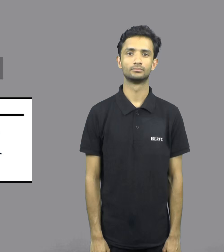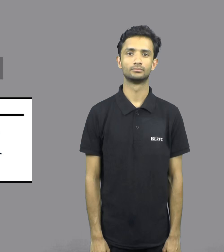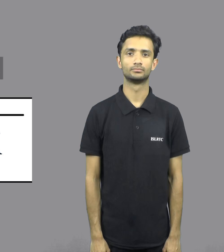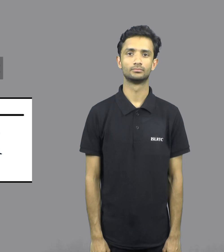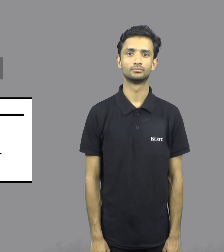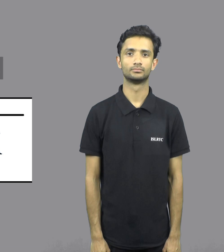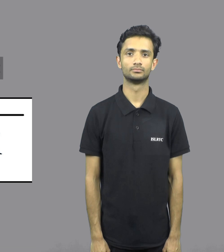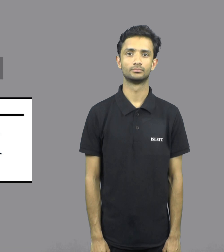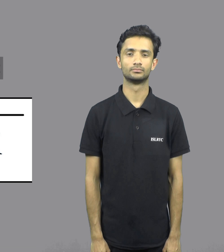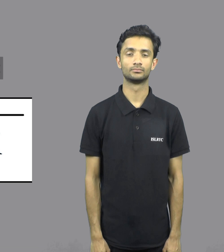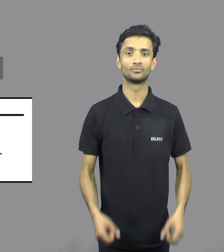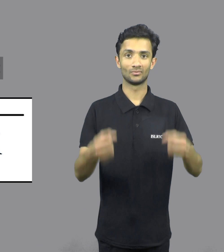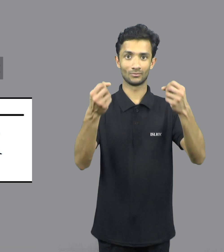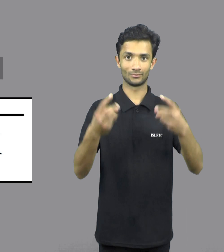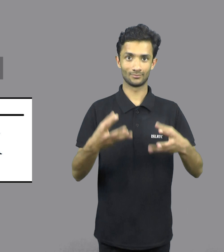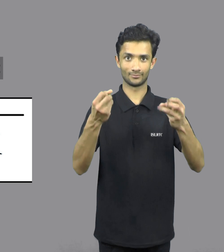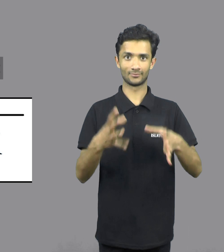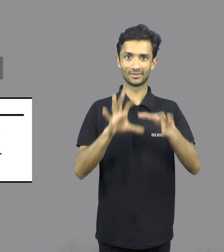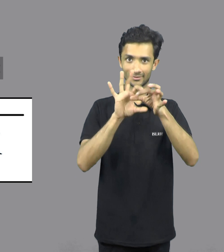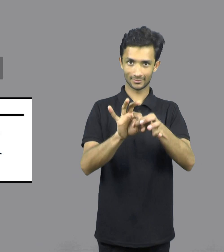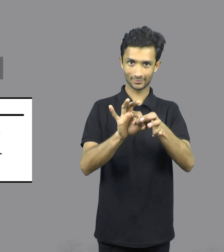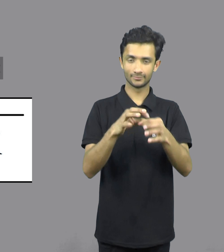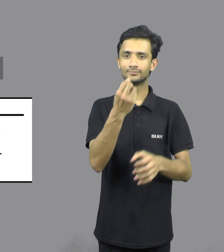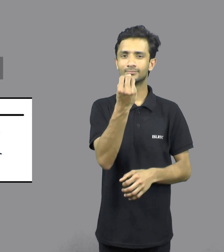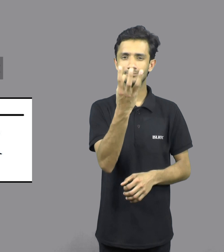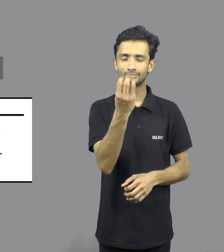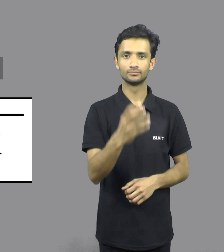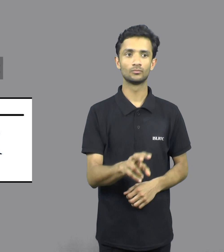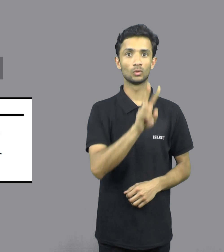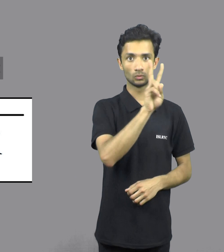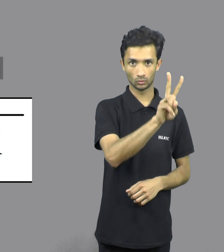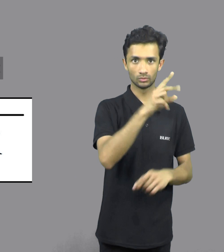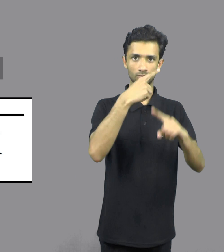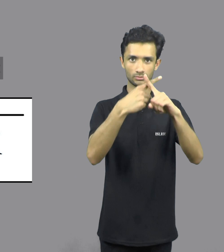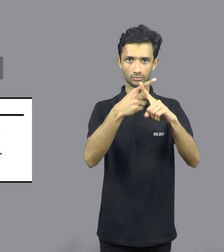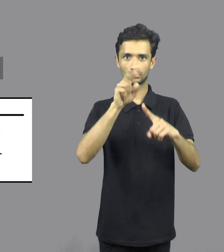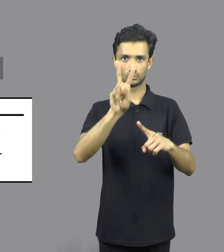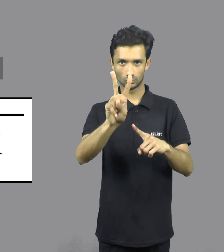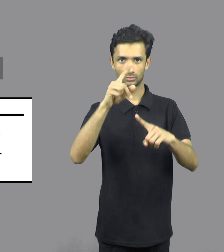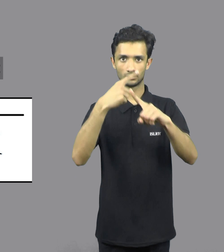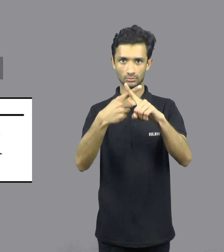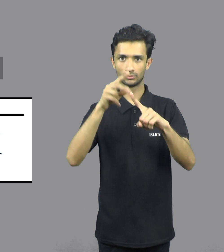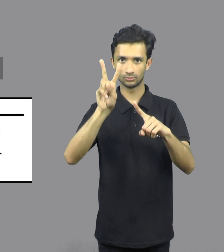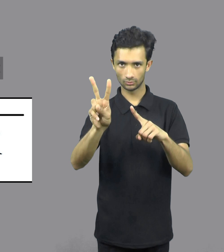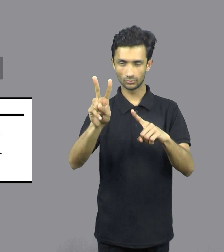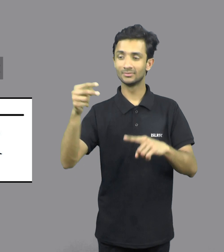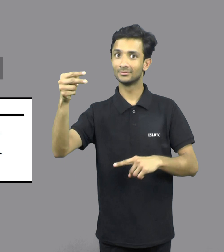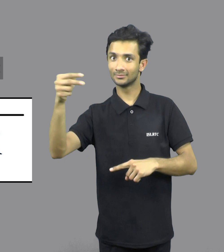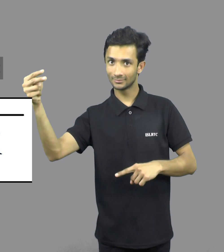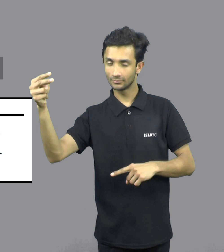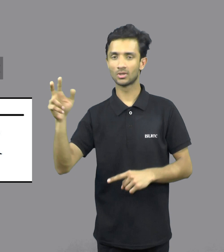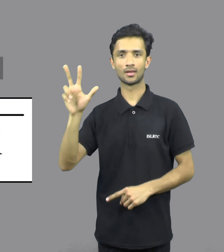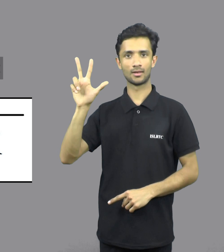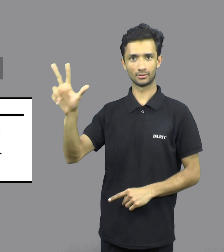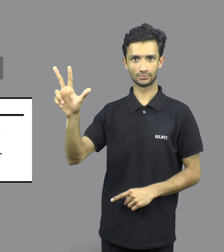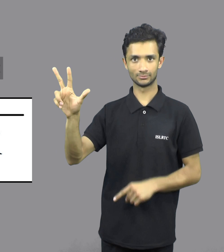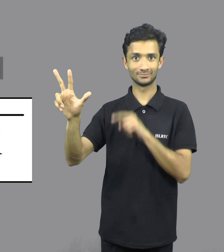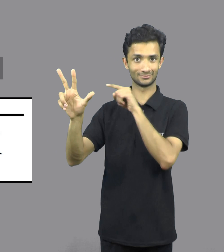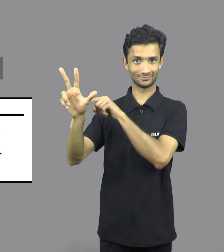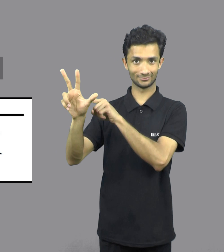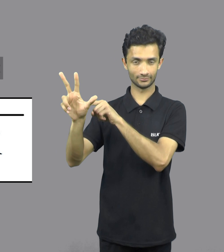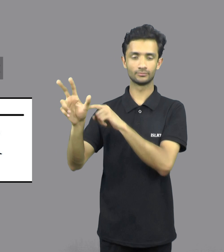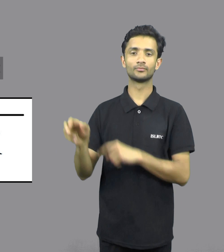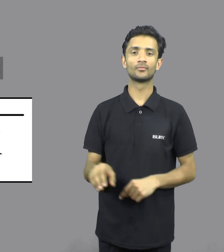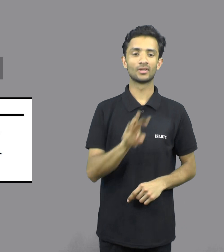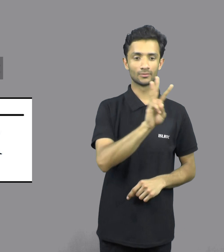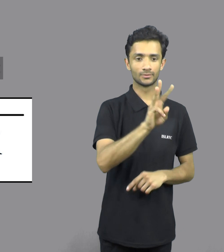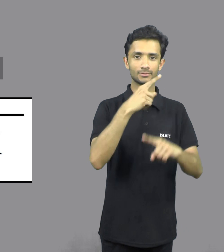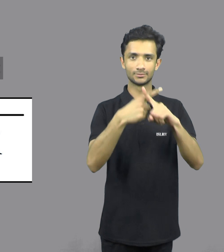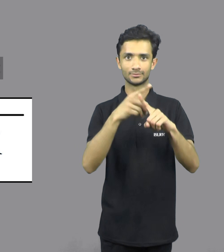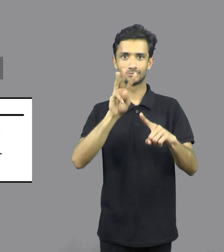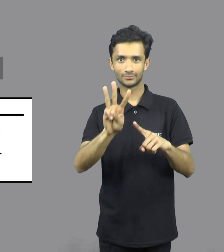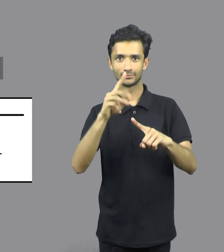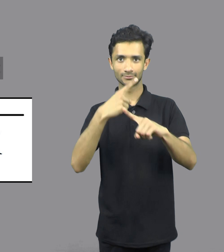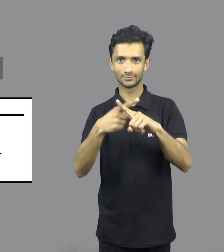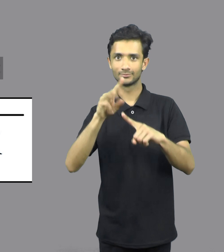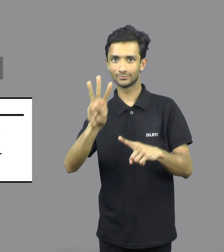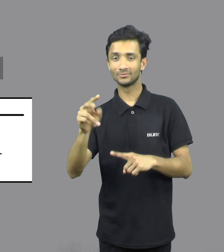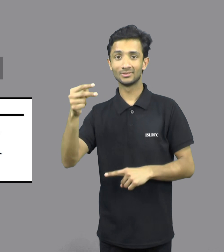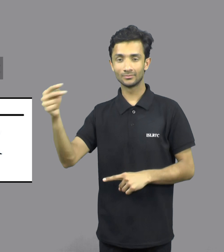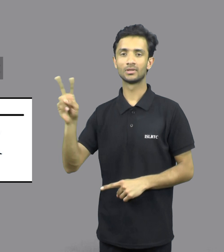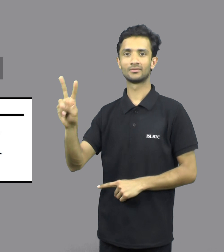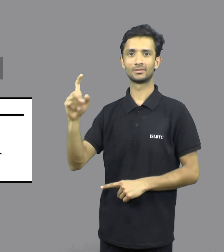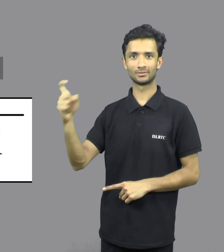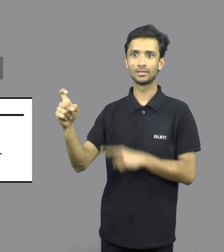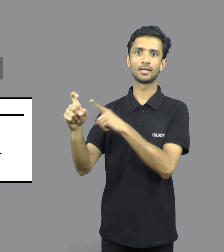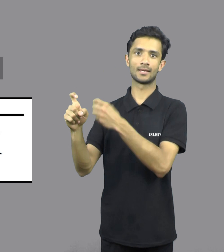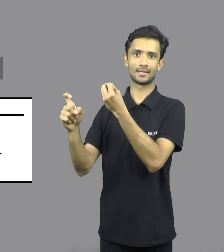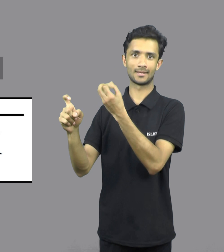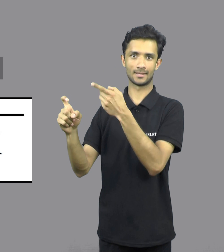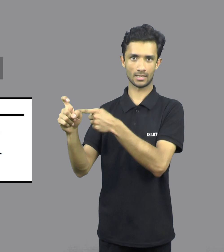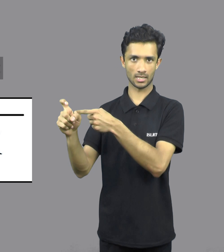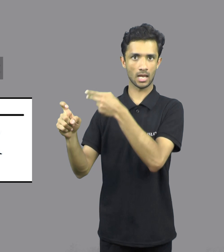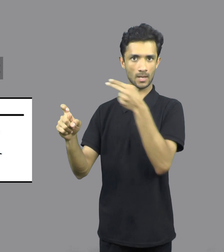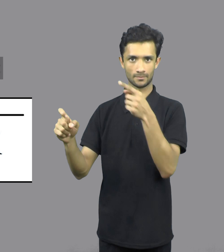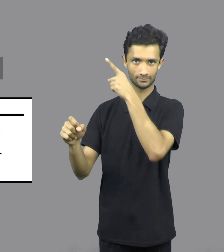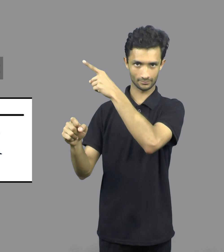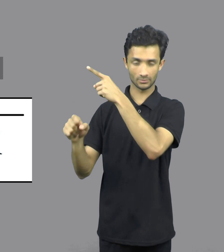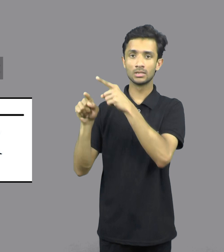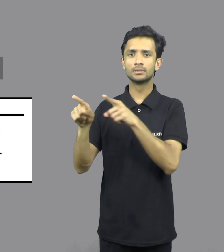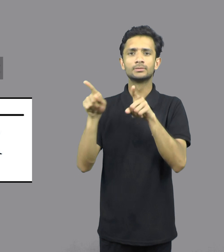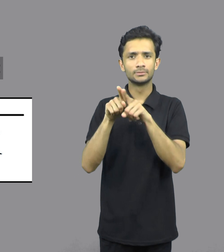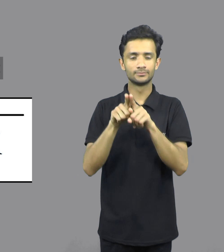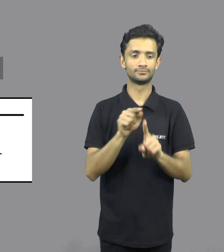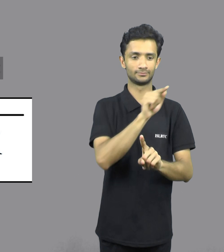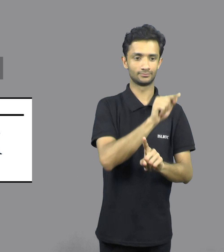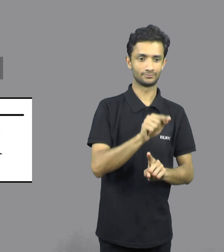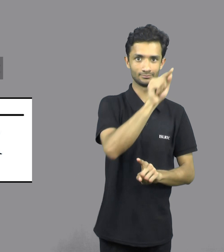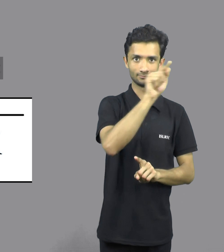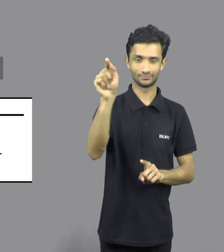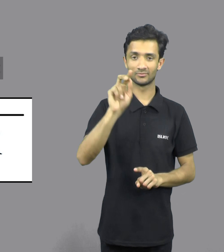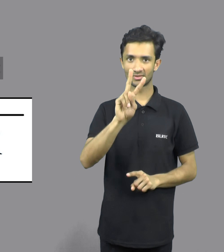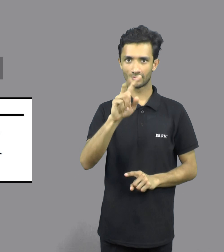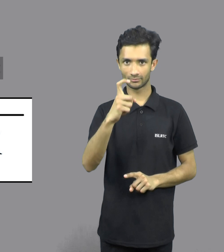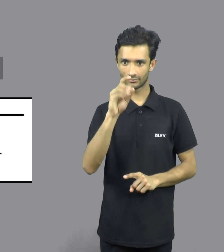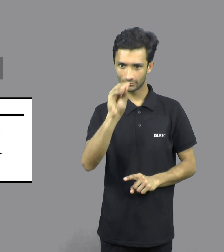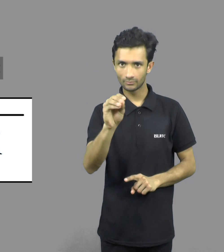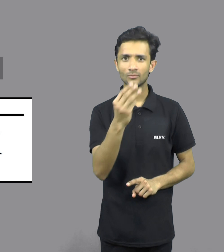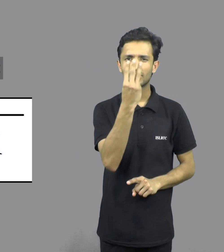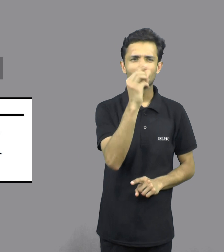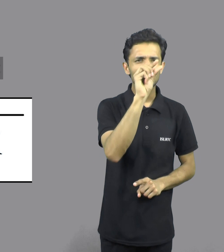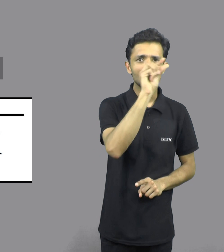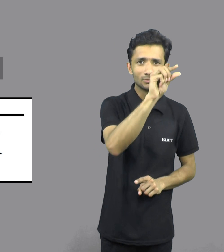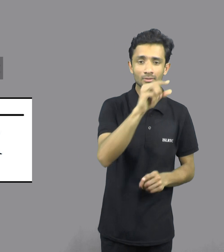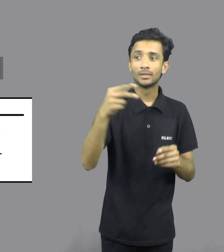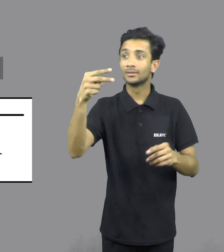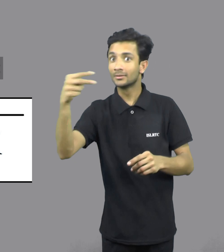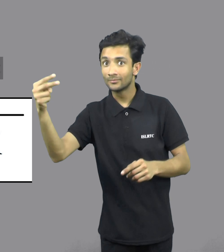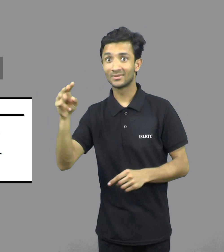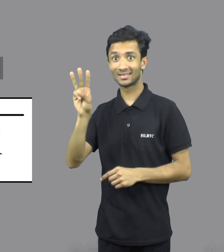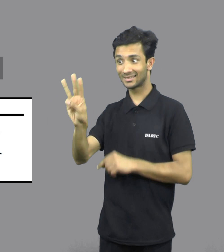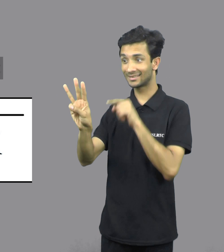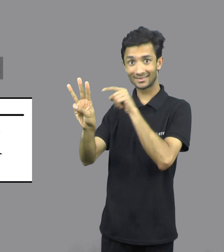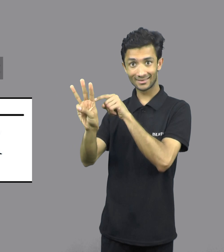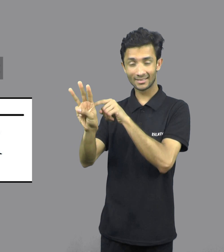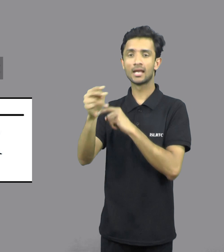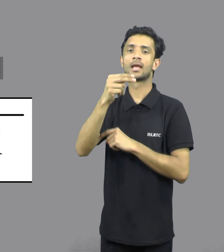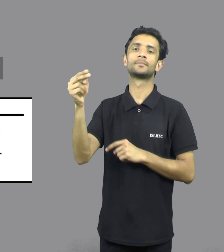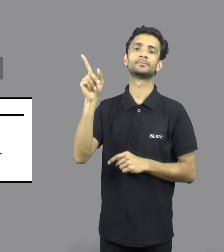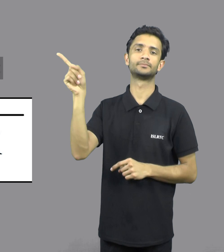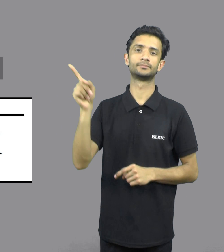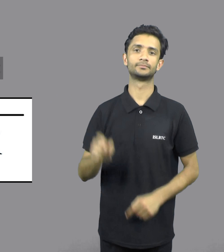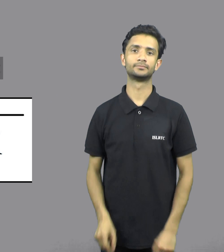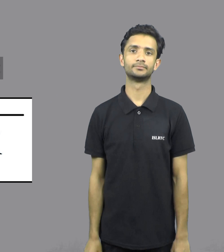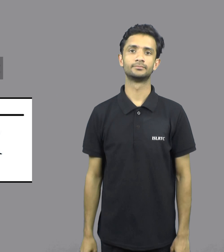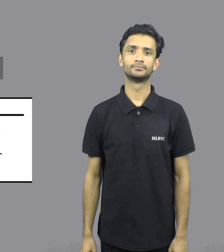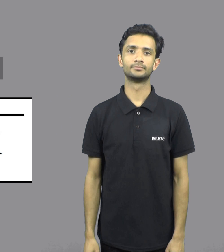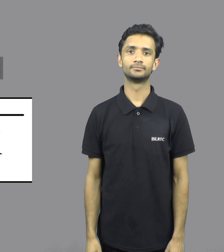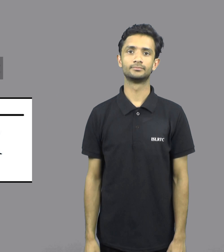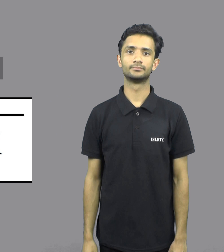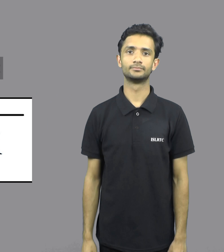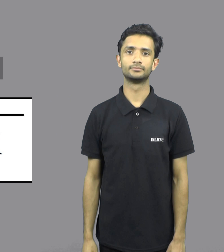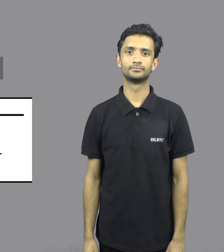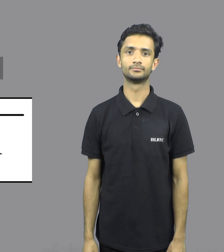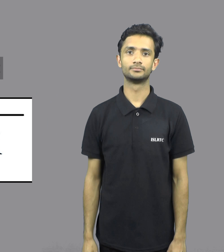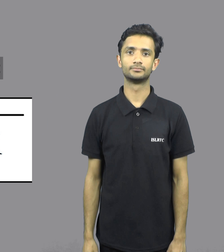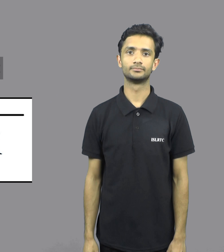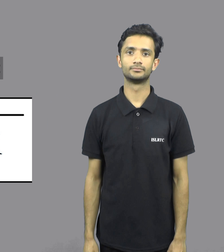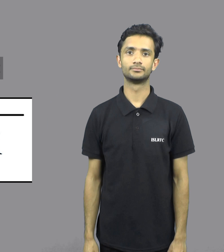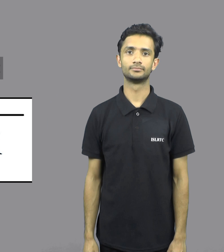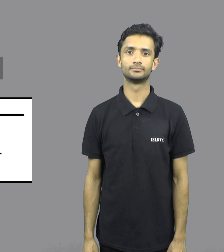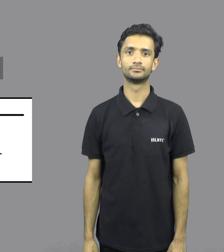Cube and Cube root